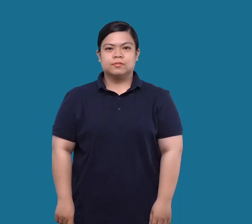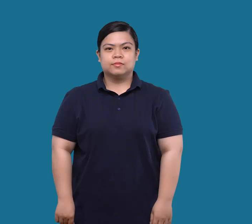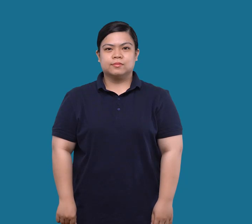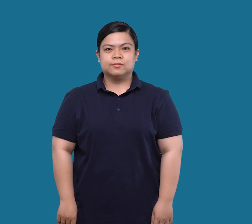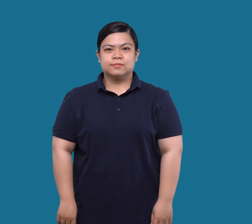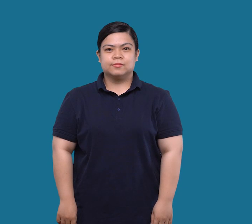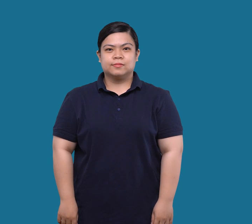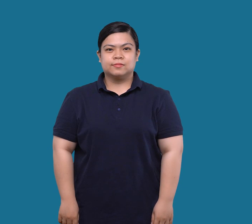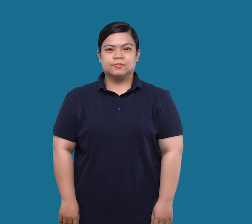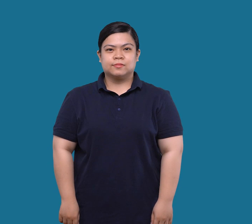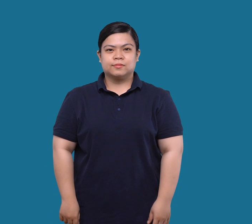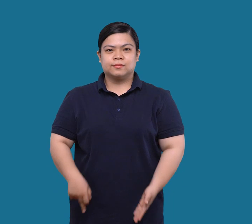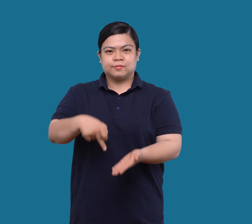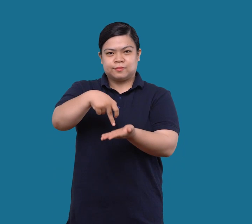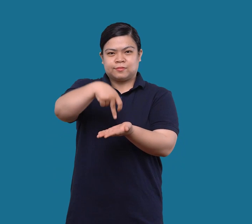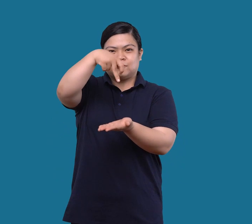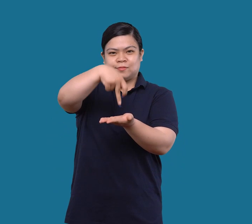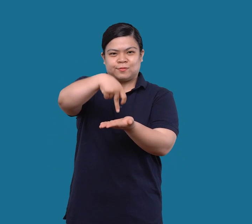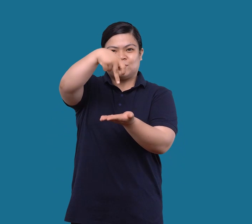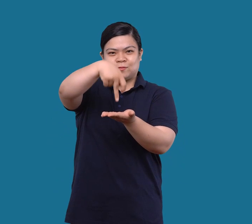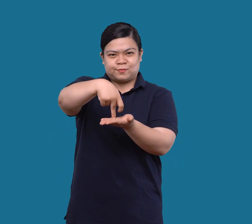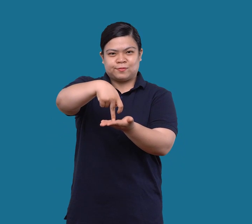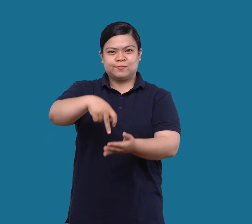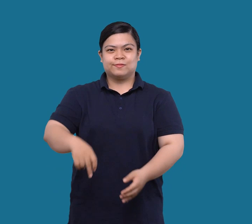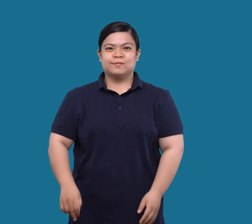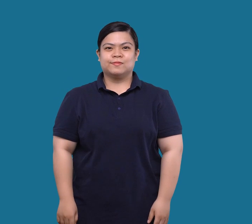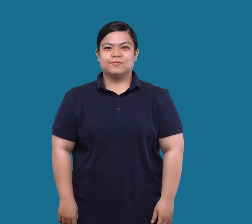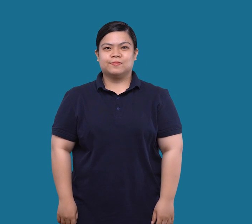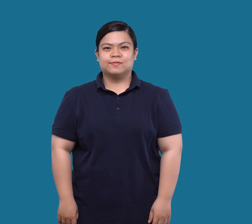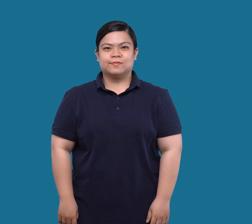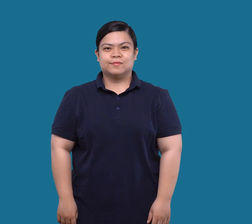nhảy lò cò